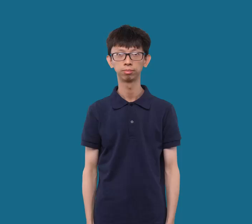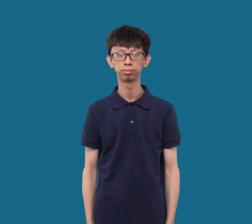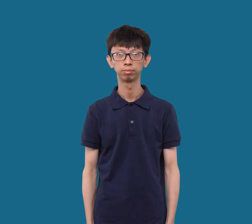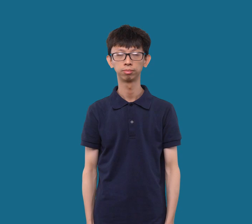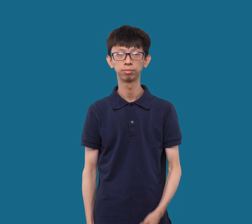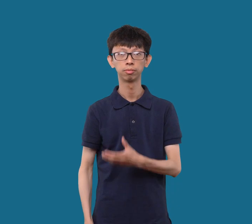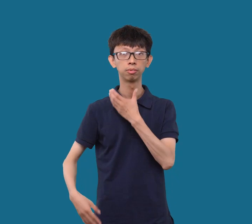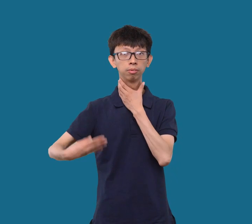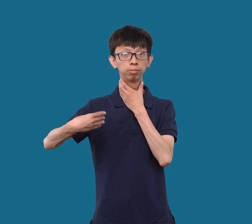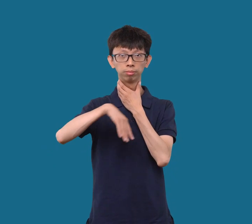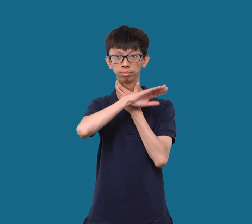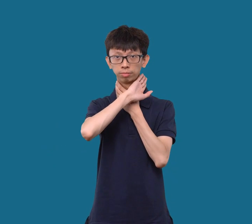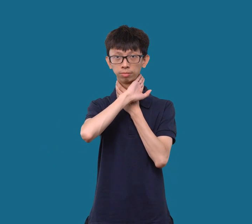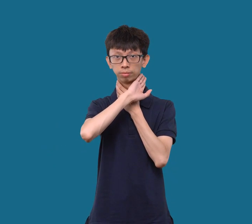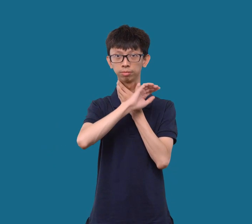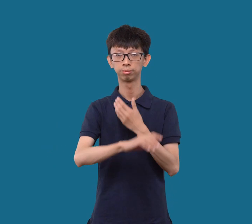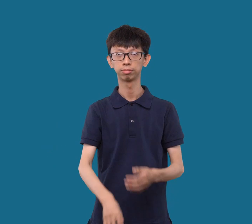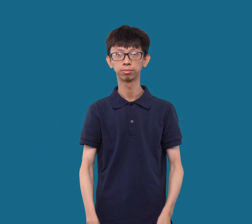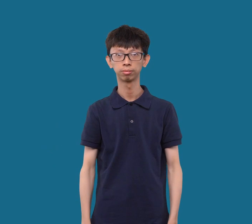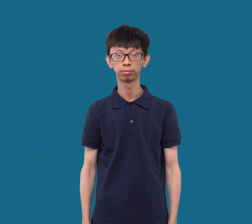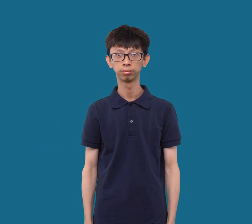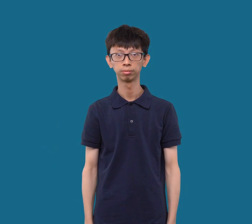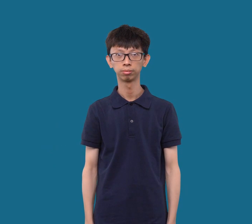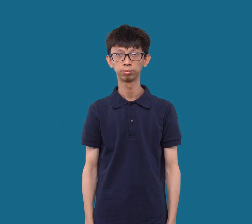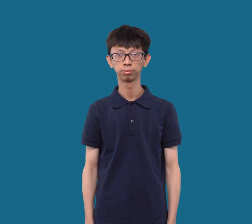khăn quàng